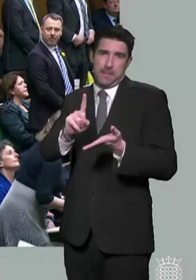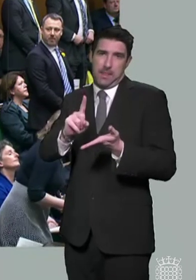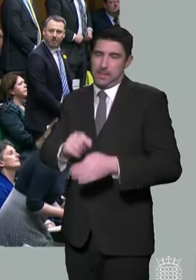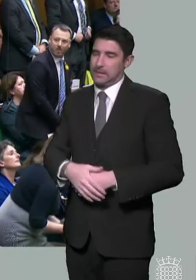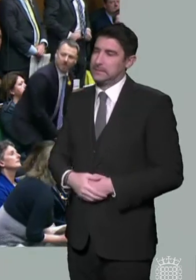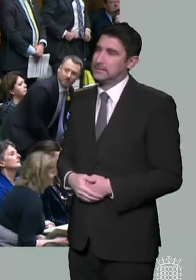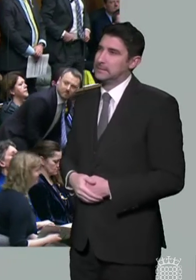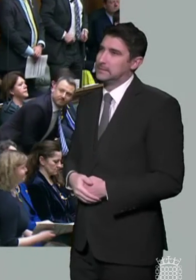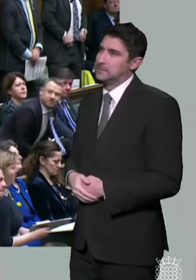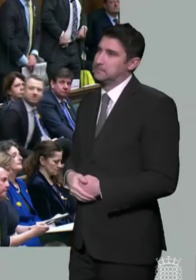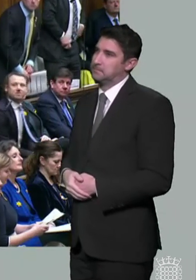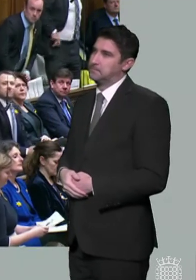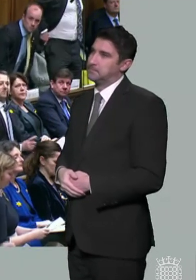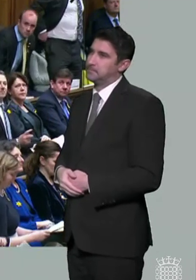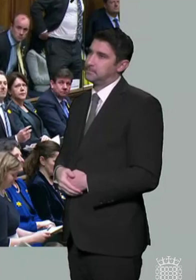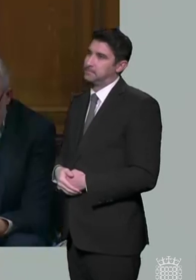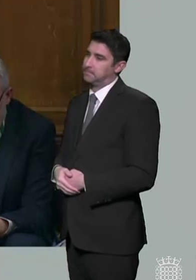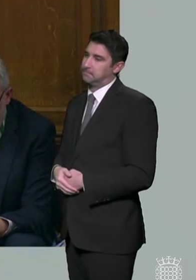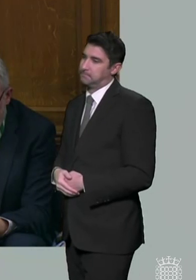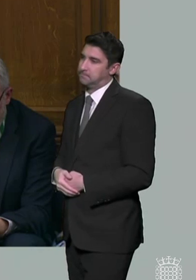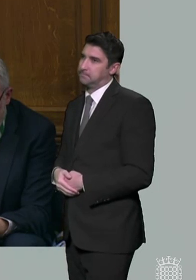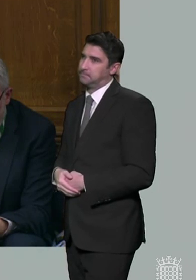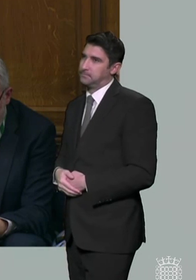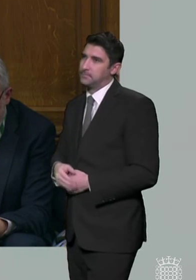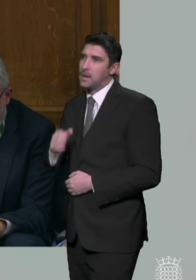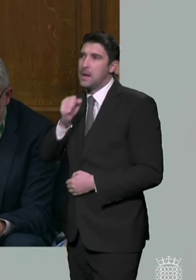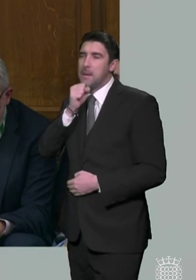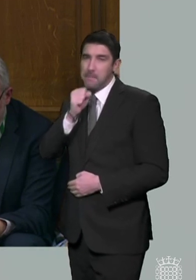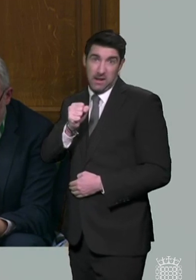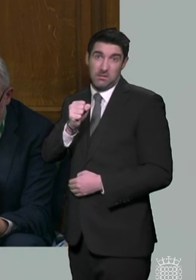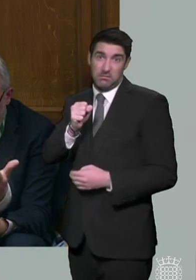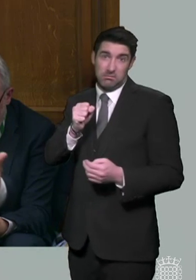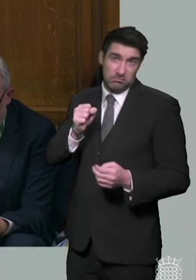Men, women and children terrorised, murdered and maimed.